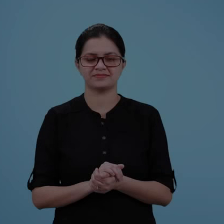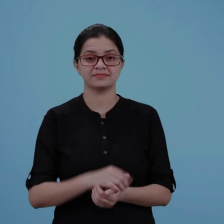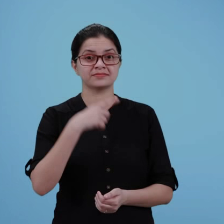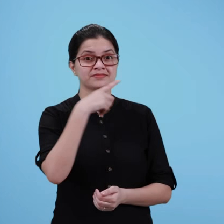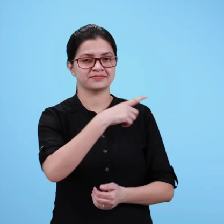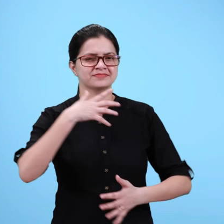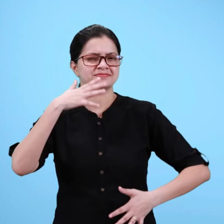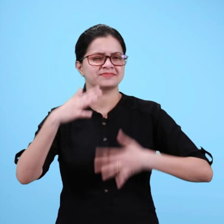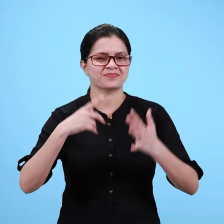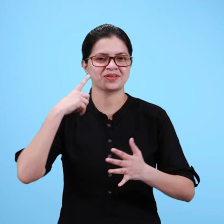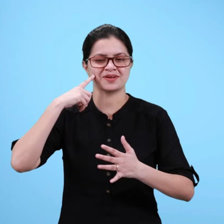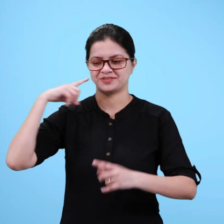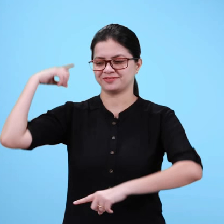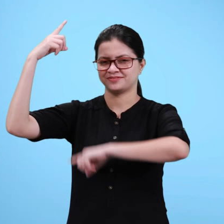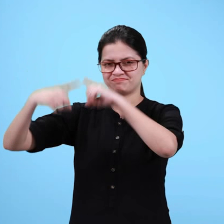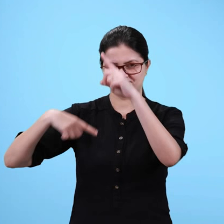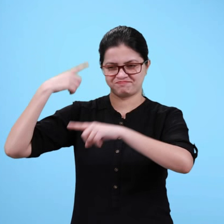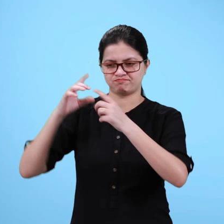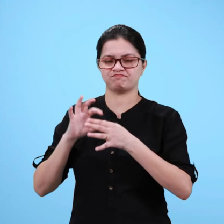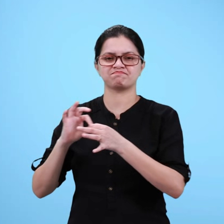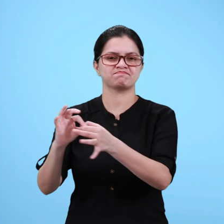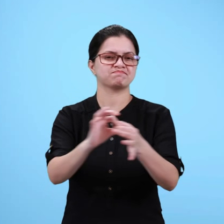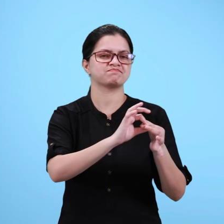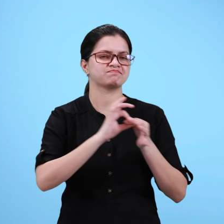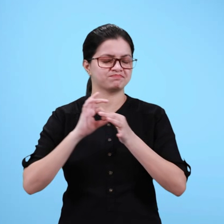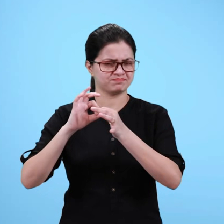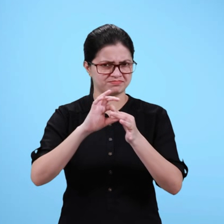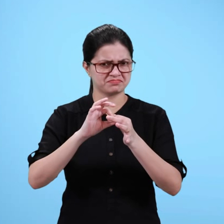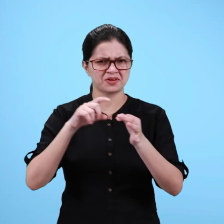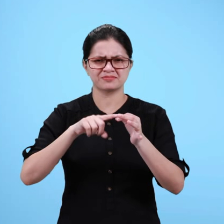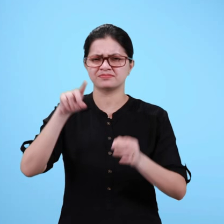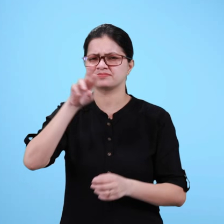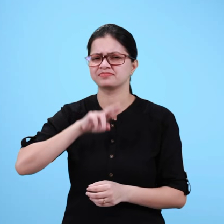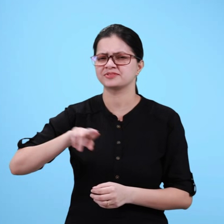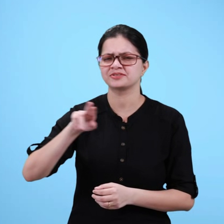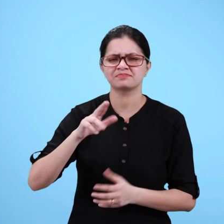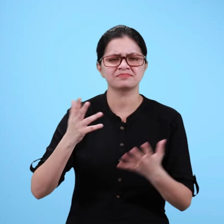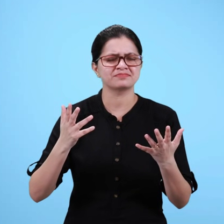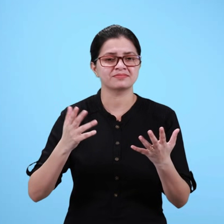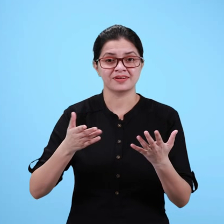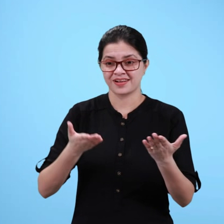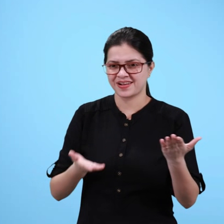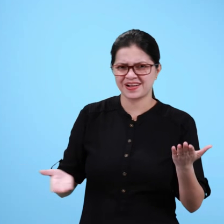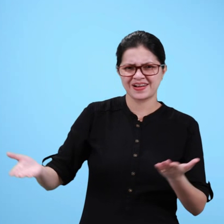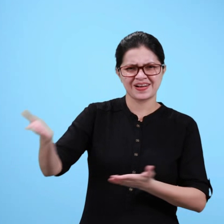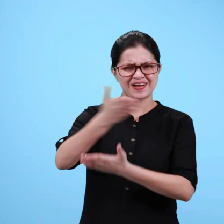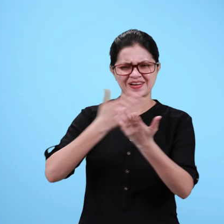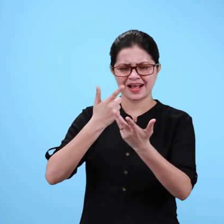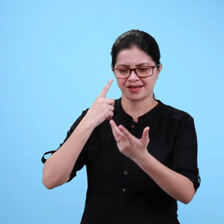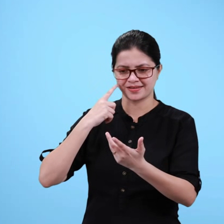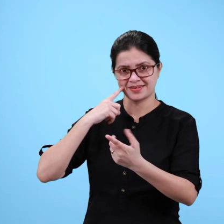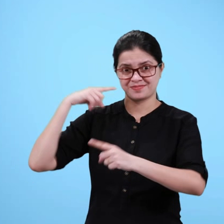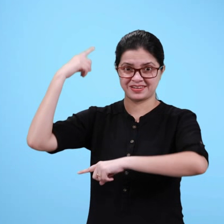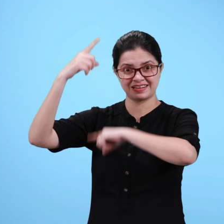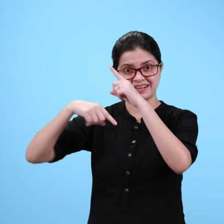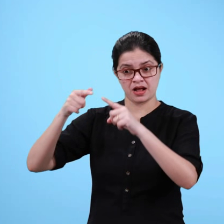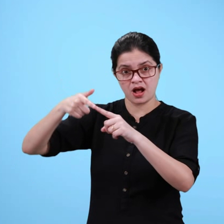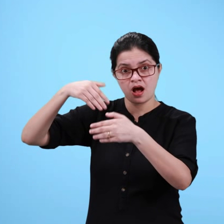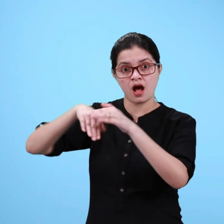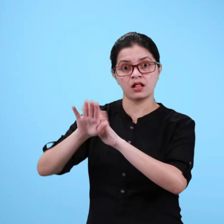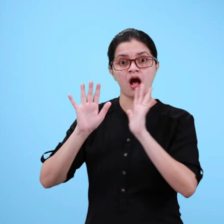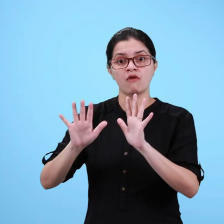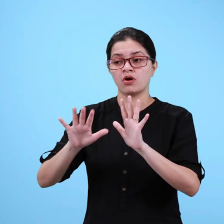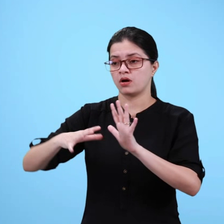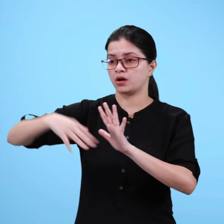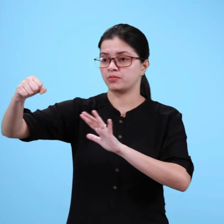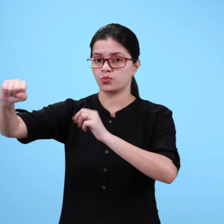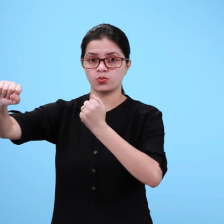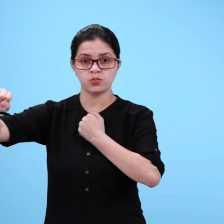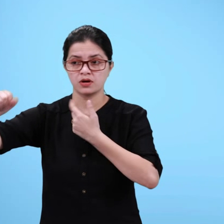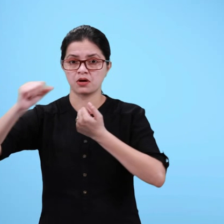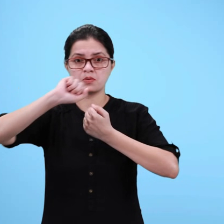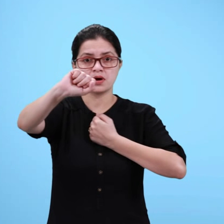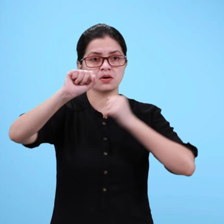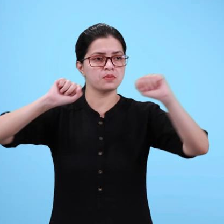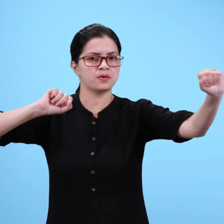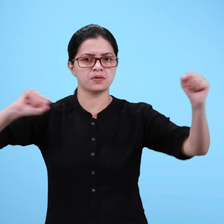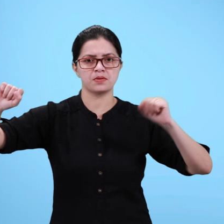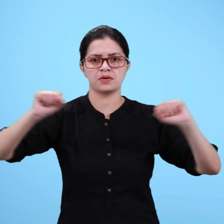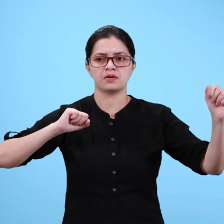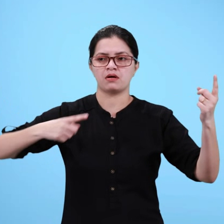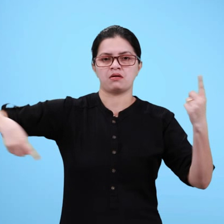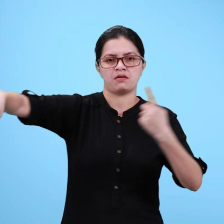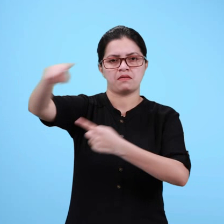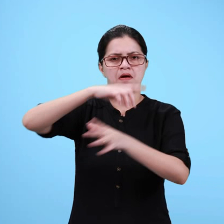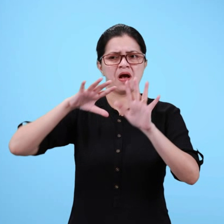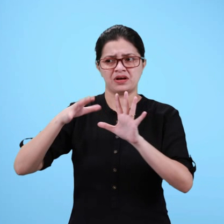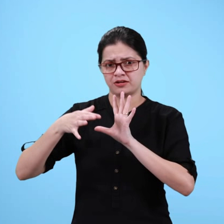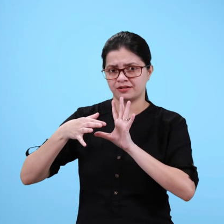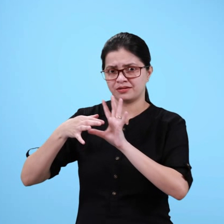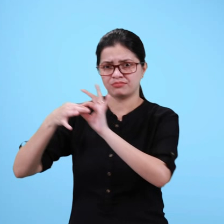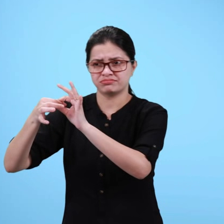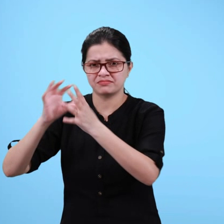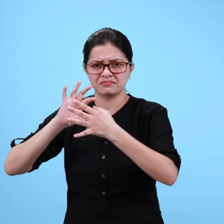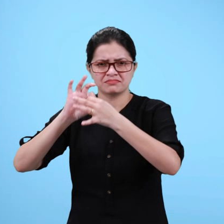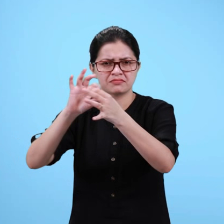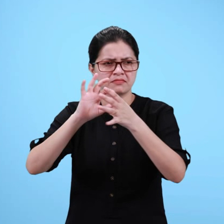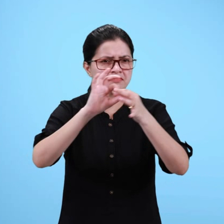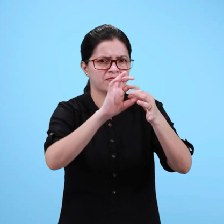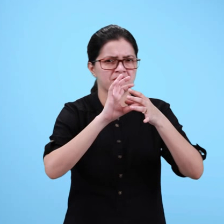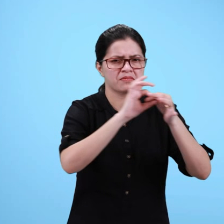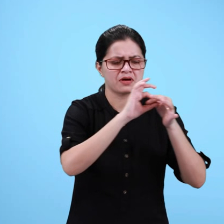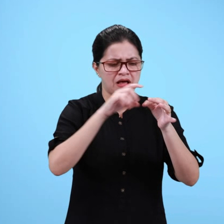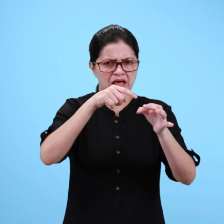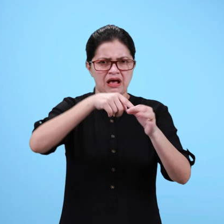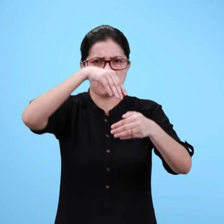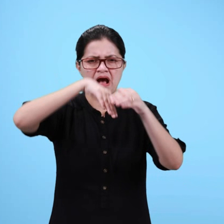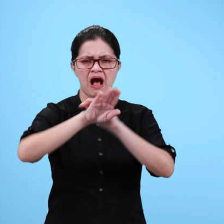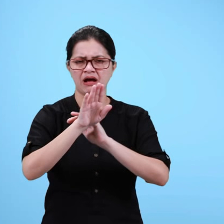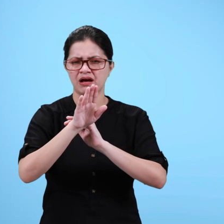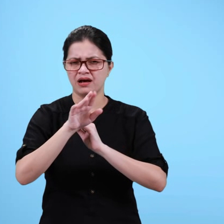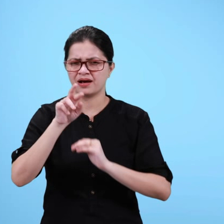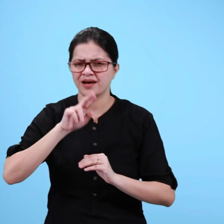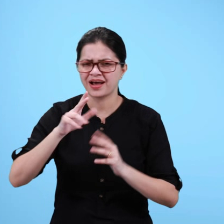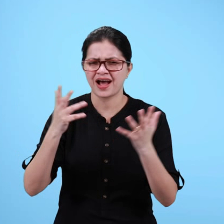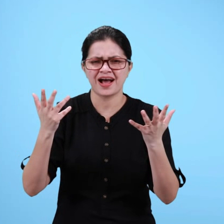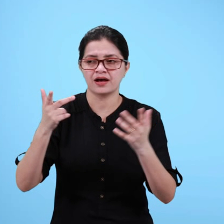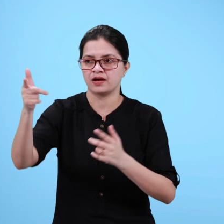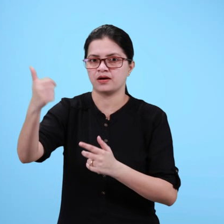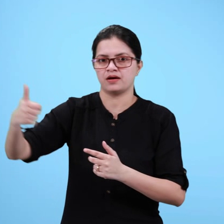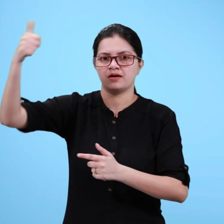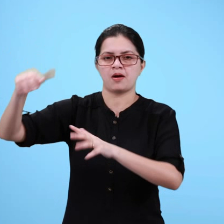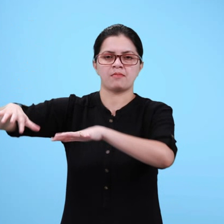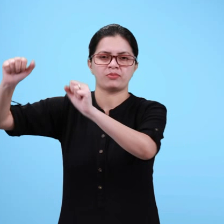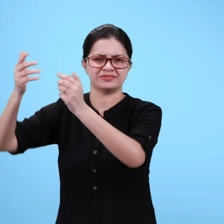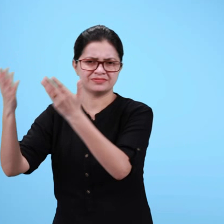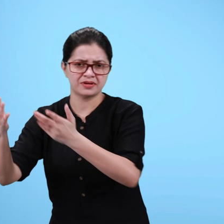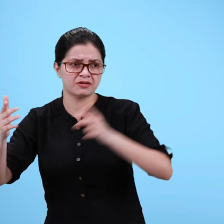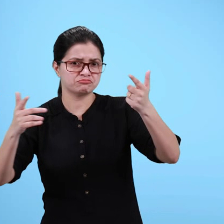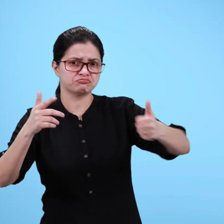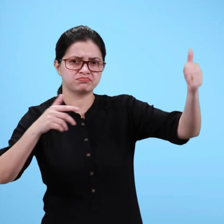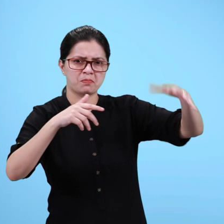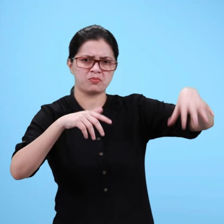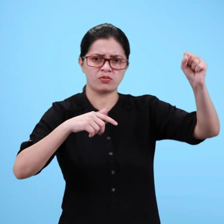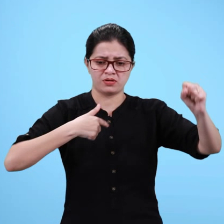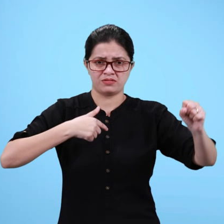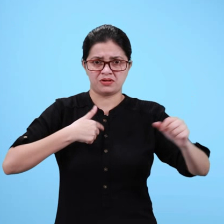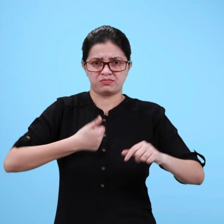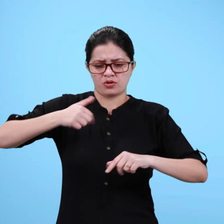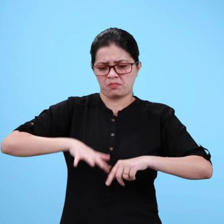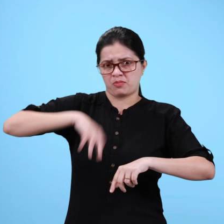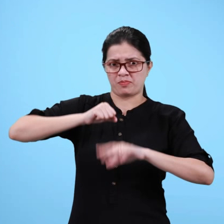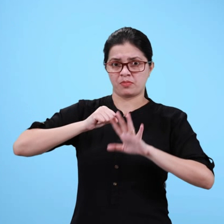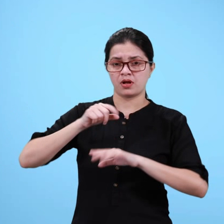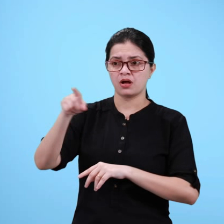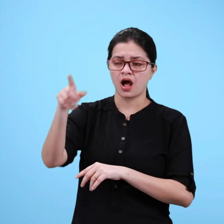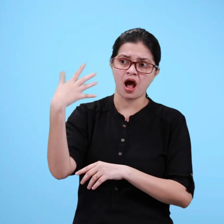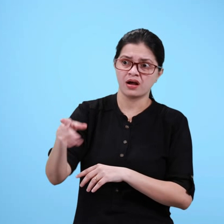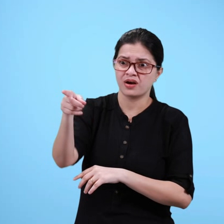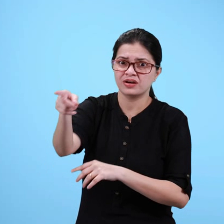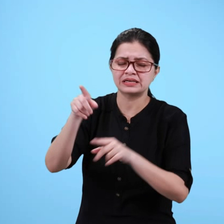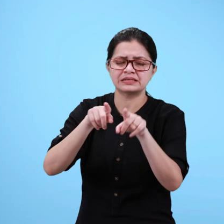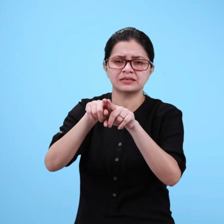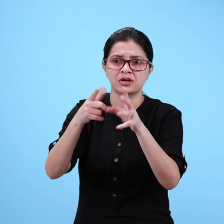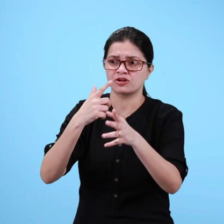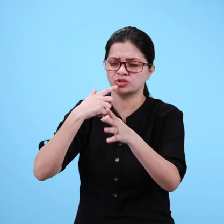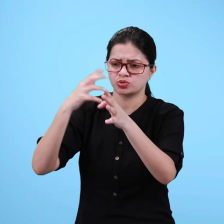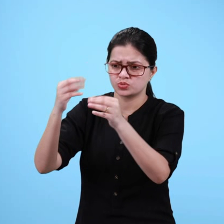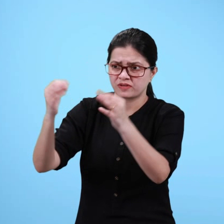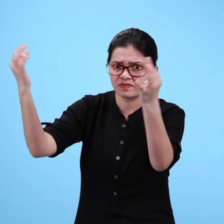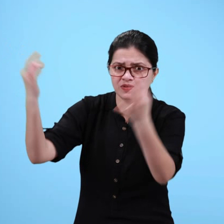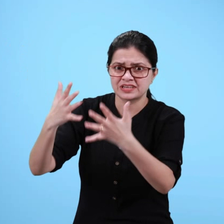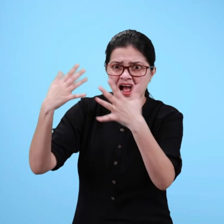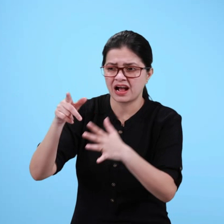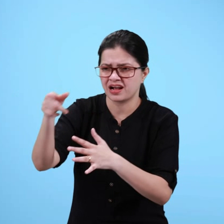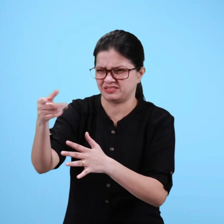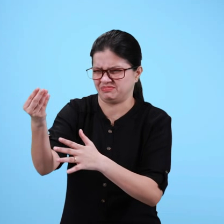Cooperative Industries This sign refers to cooperative industries. It is a type of classification of industries based on ownership. Co-operative sector industries are those owned and operated by the producers or suppliers